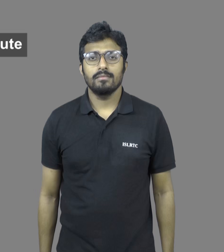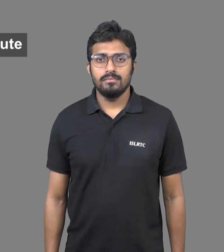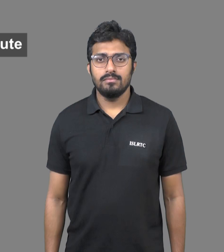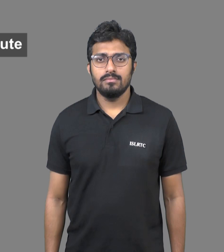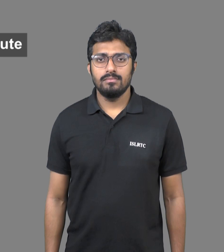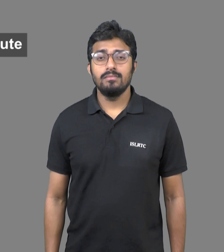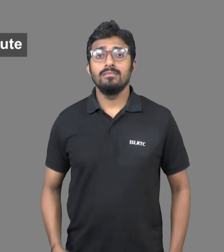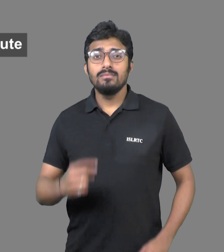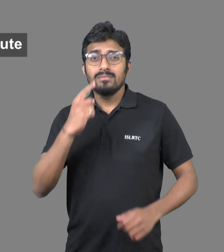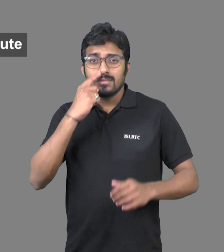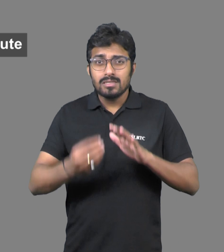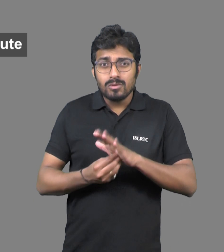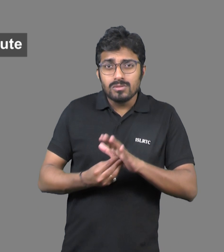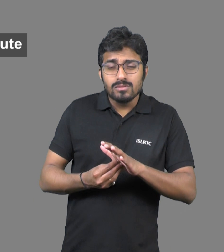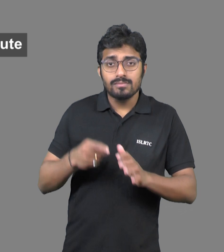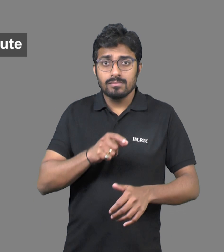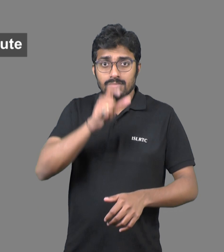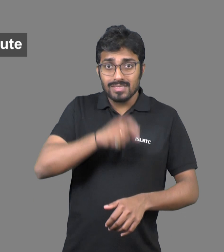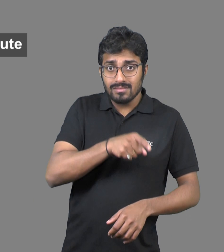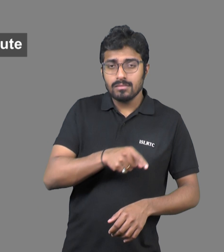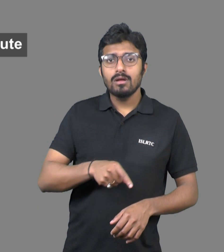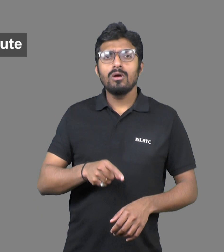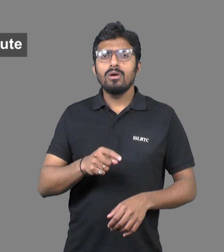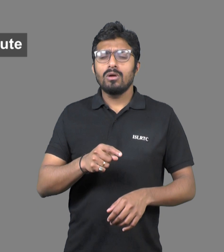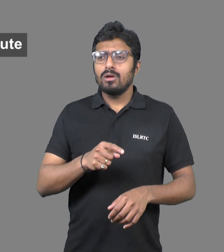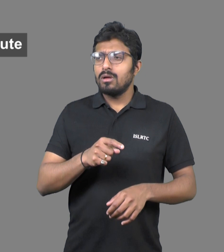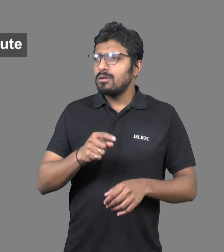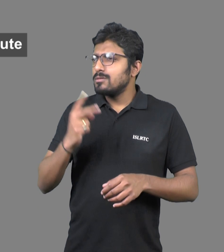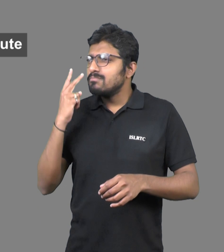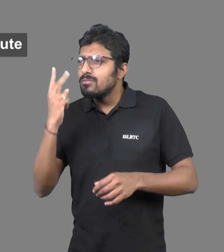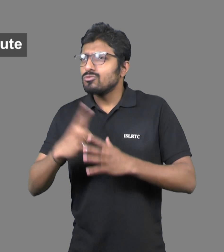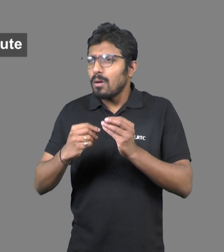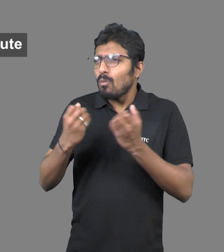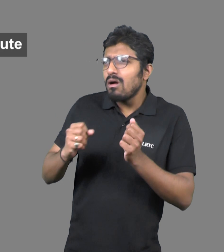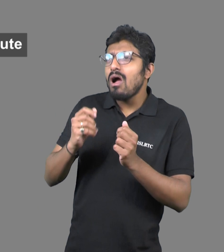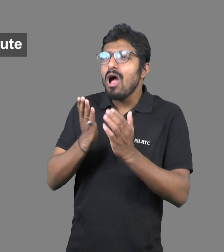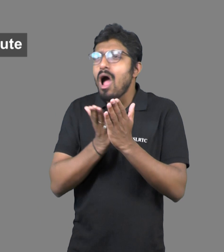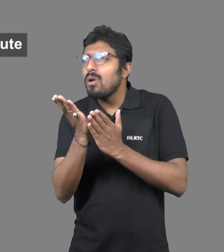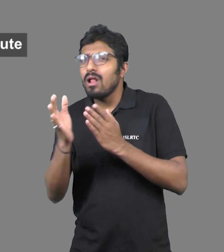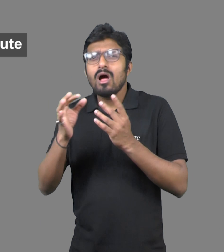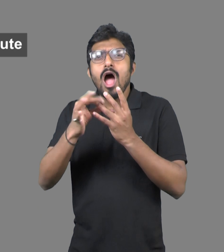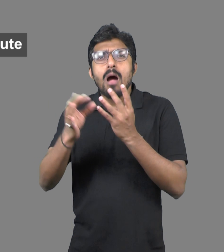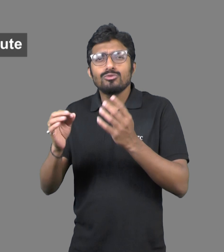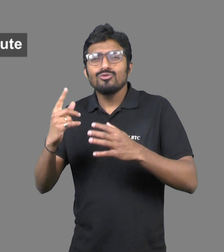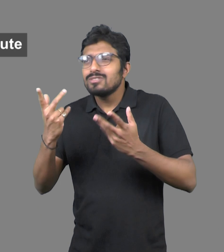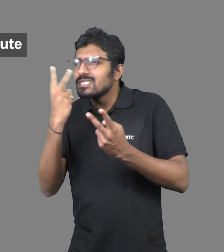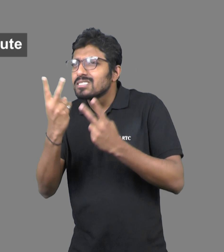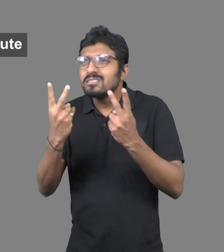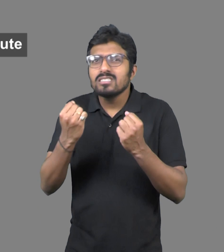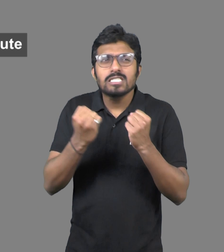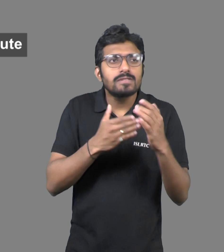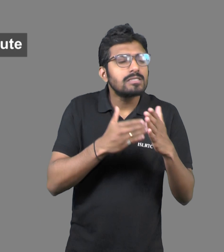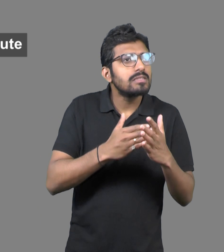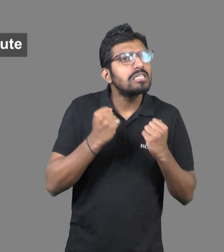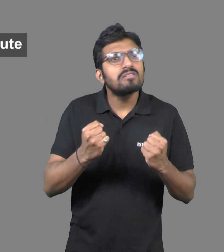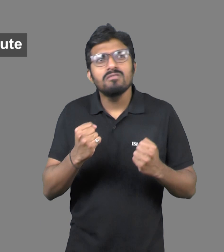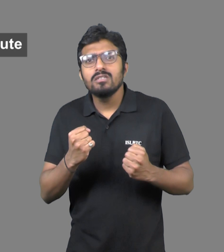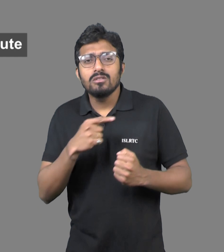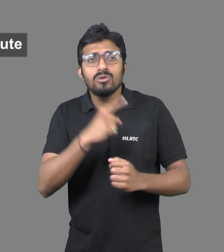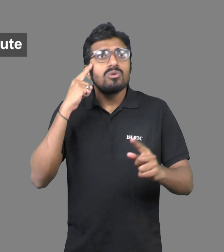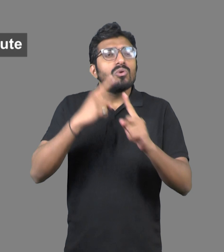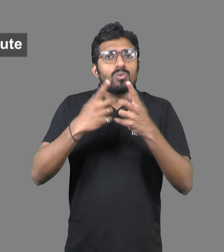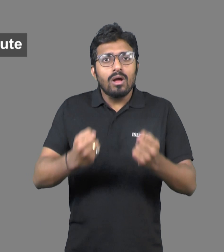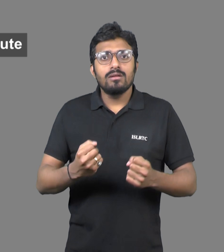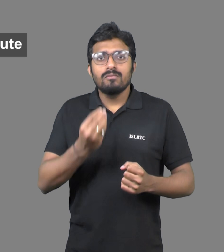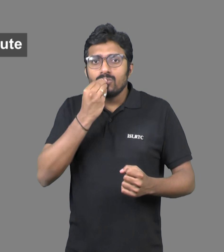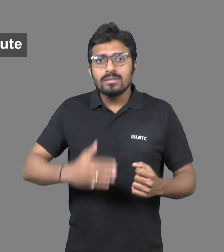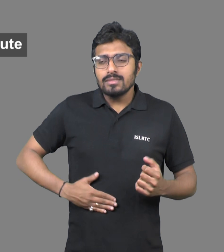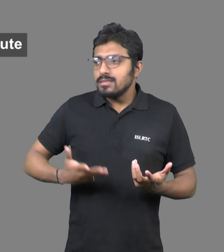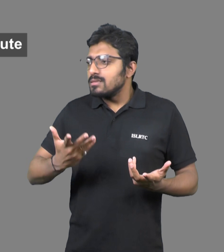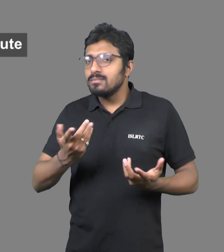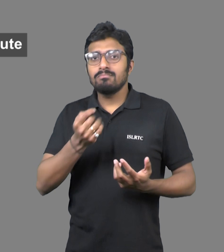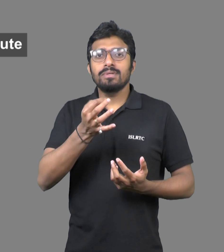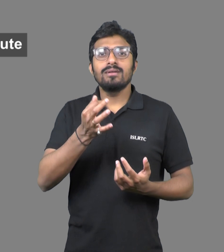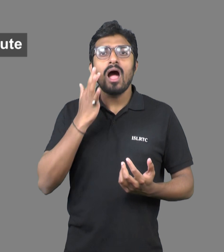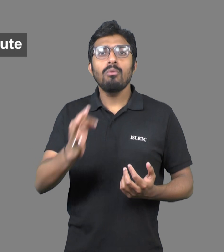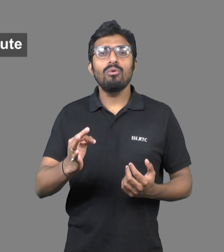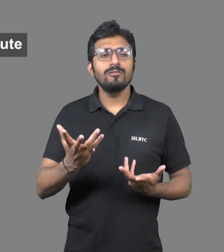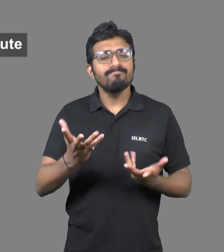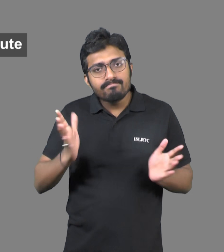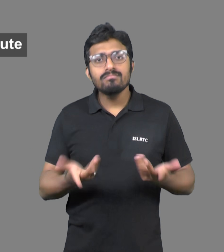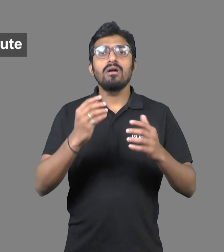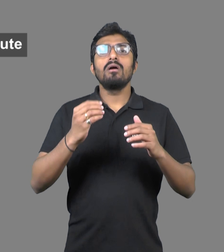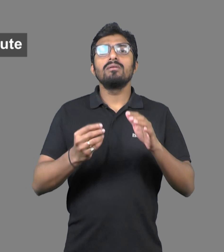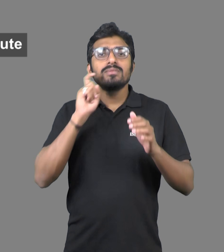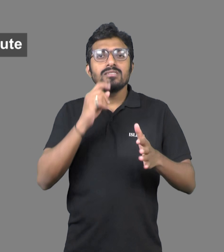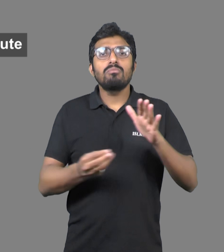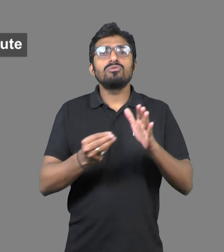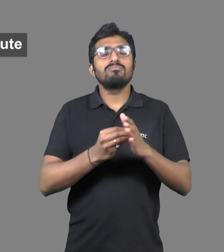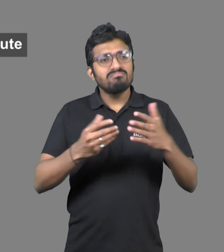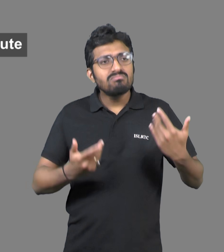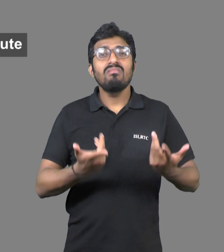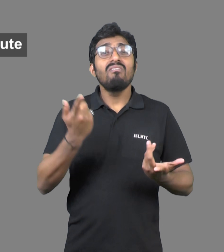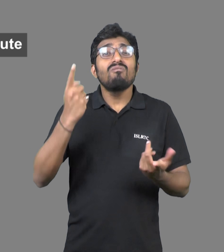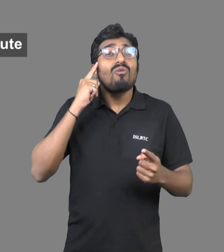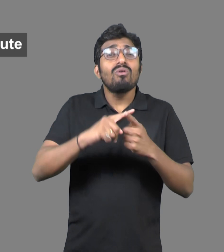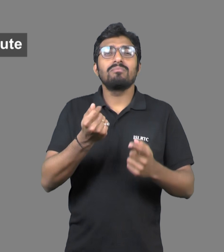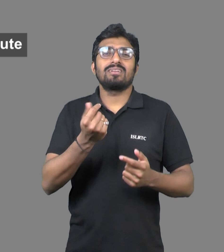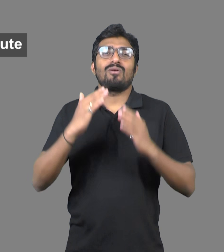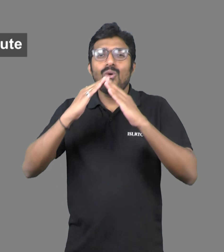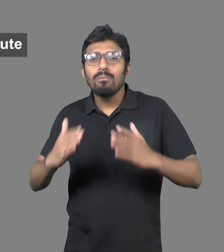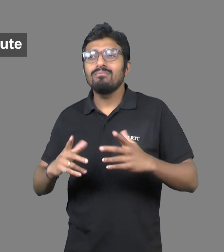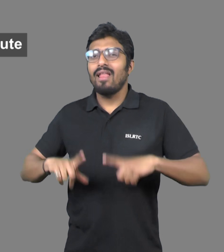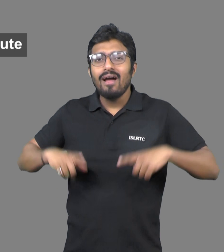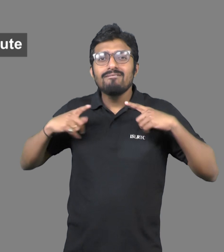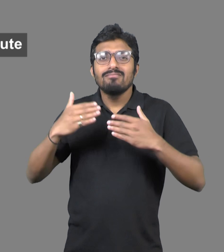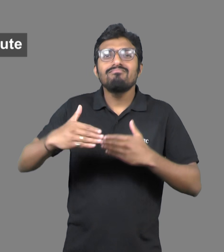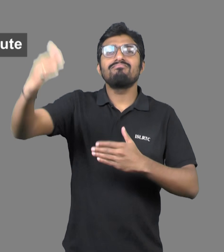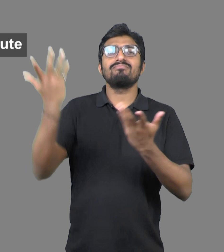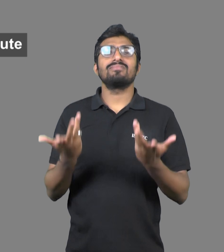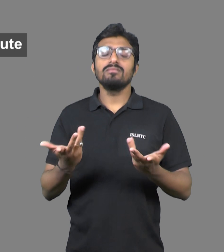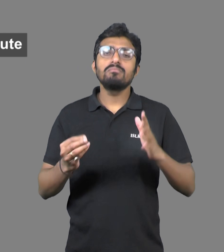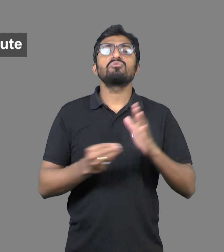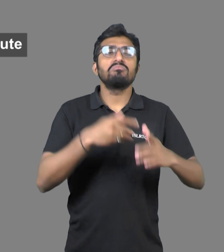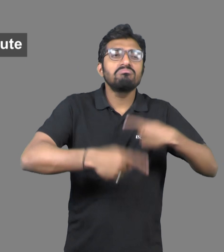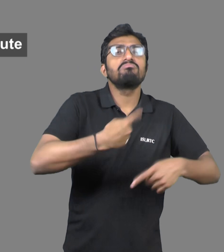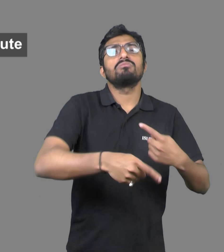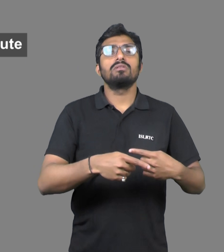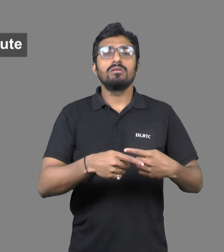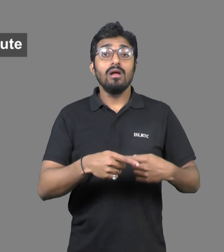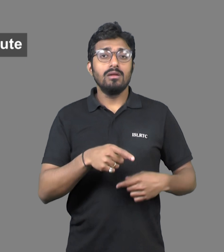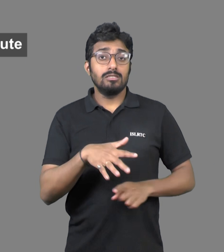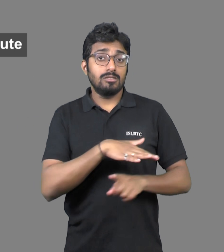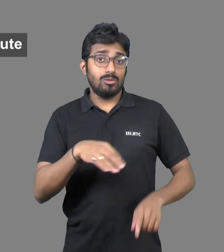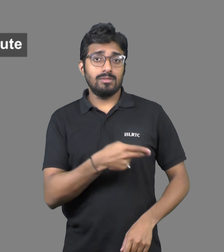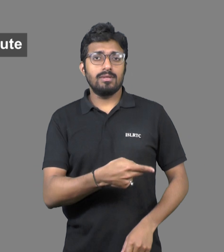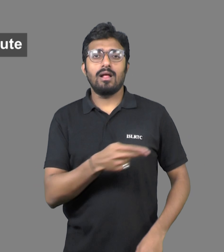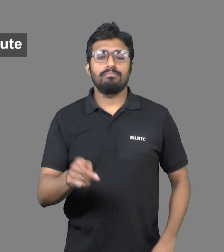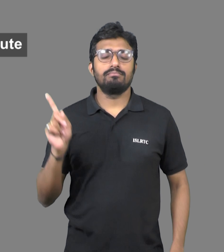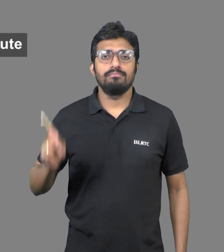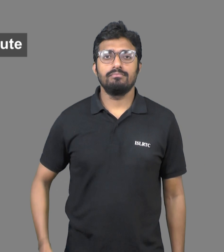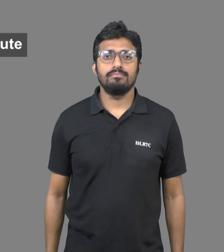Leading Life of Prostitute